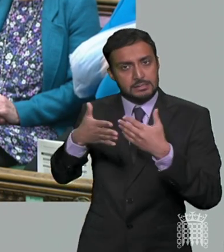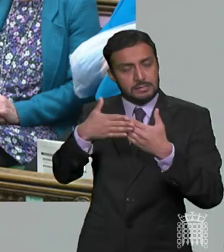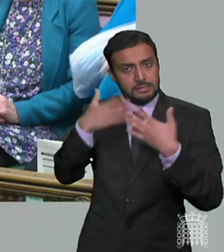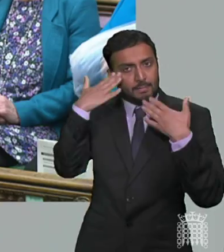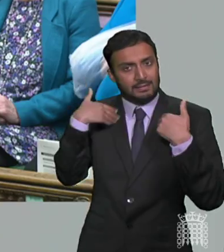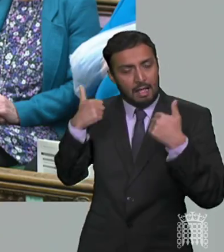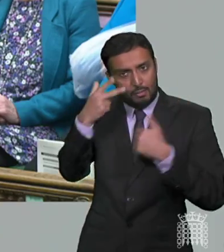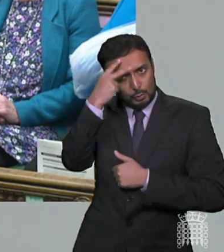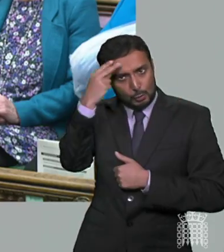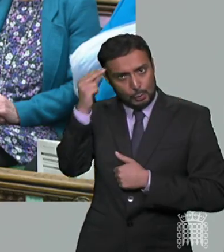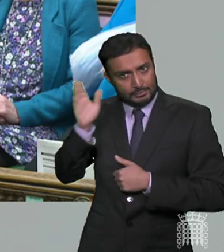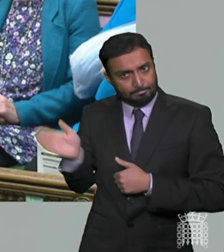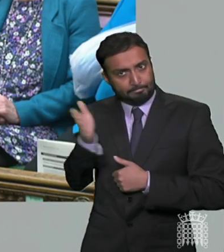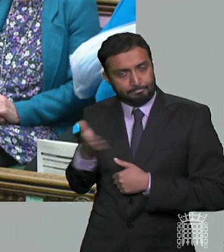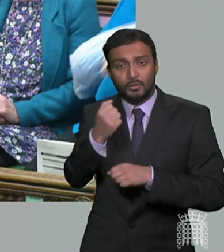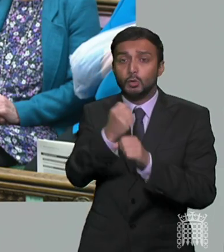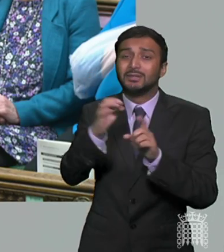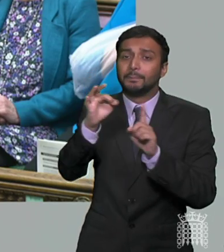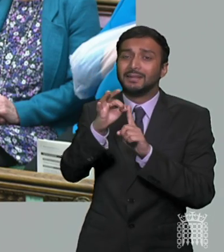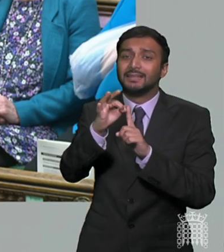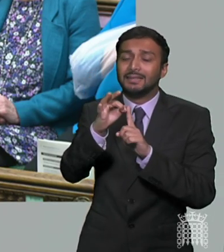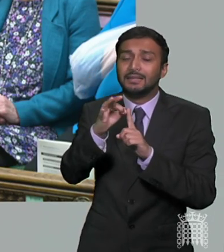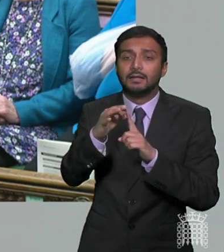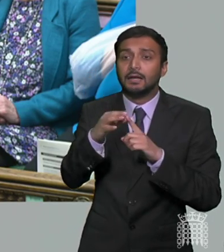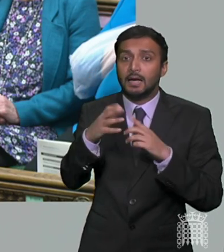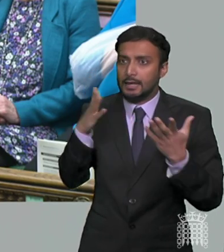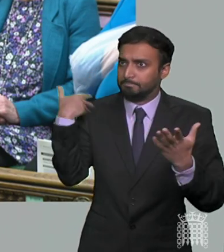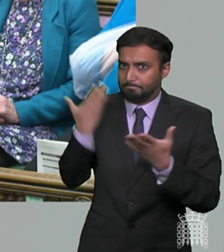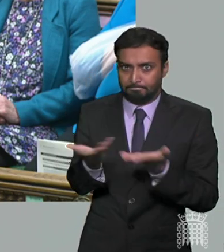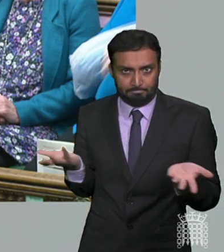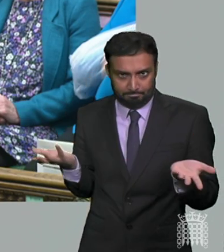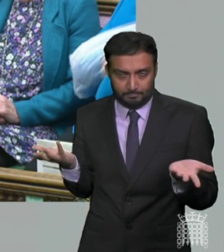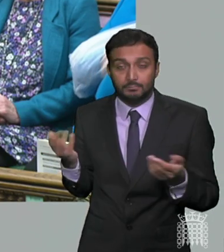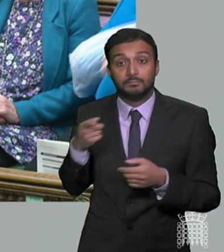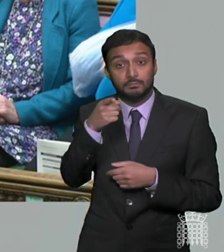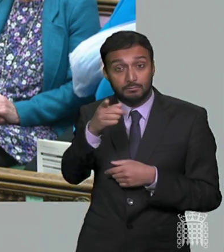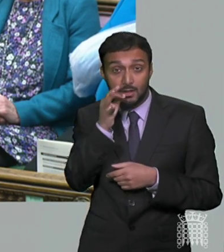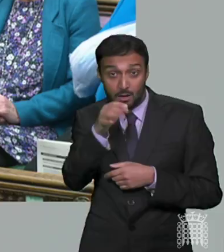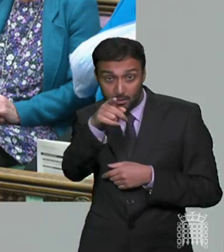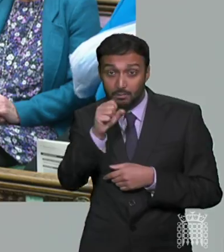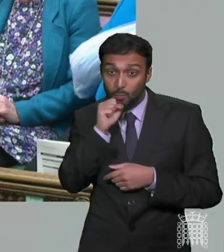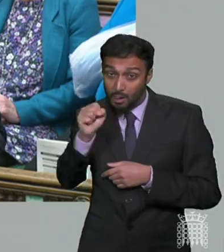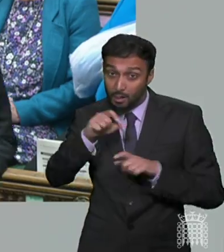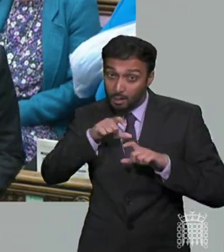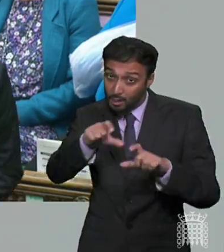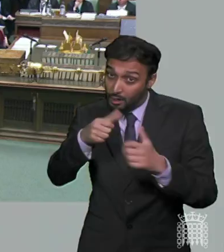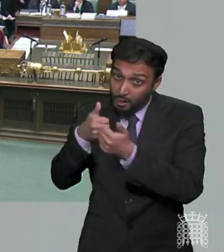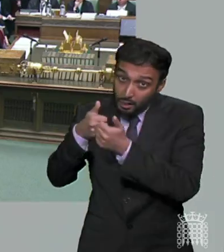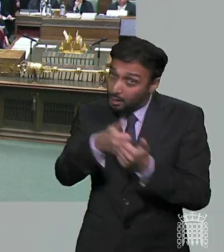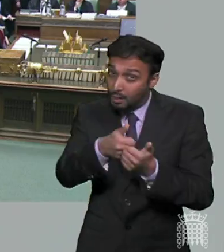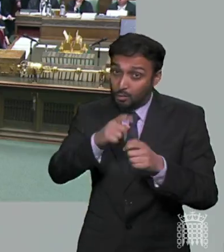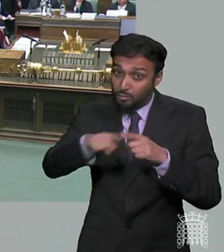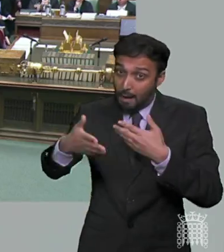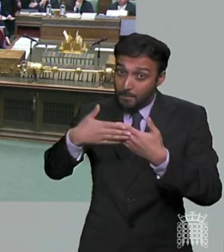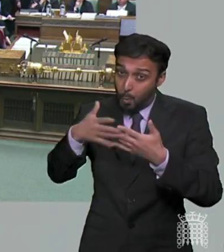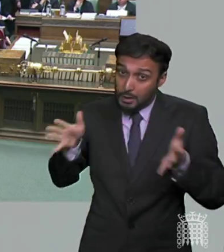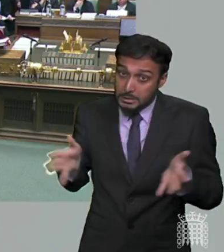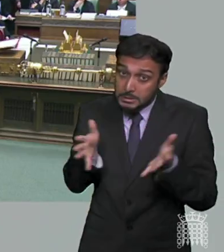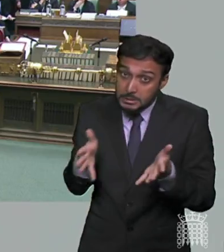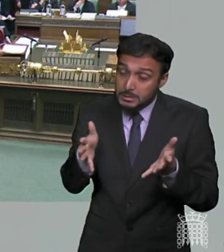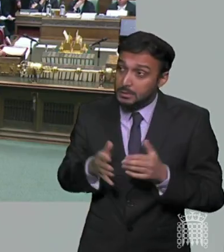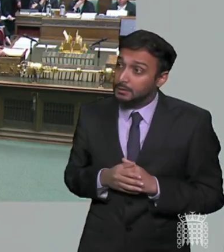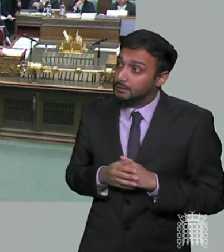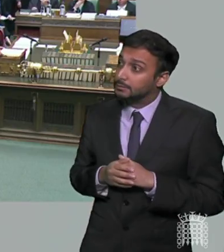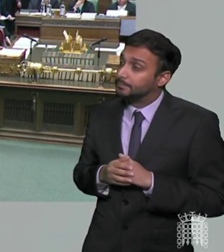Will the Prime Minister deliver on his promise, back our “No Time to Wait” pilot scheme developed by the Royal College of Nursing and help get people the support that they need?